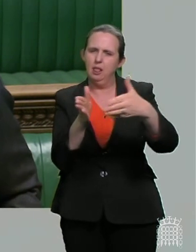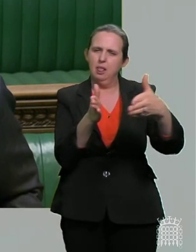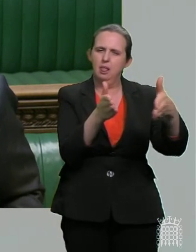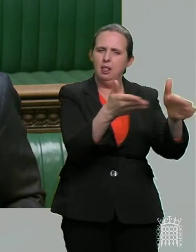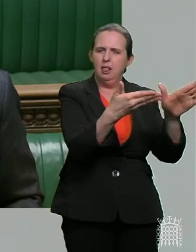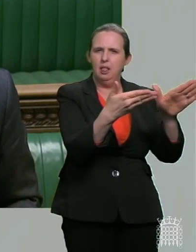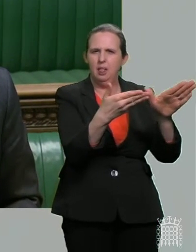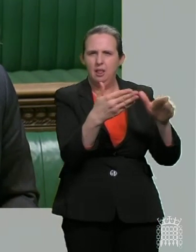Hear, hear!